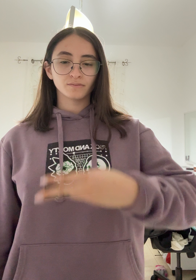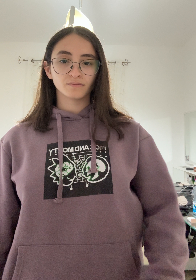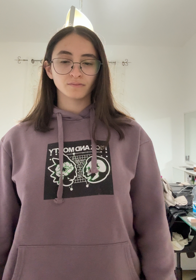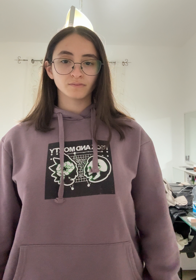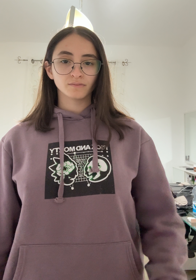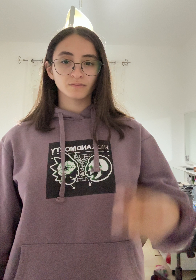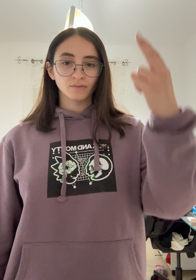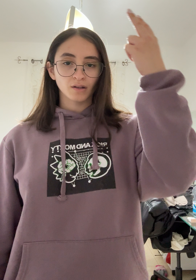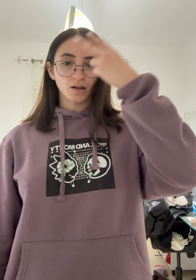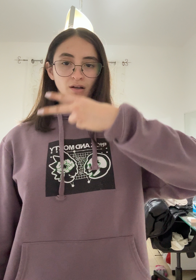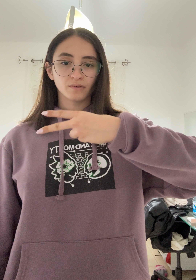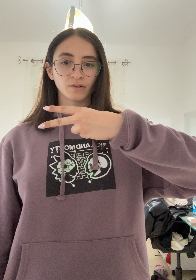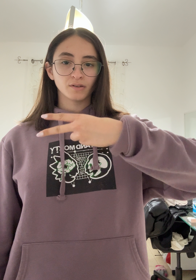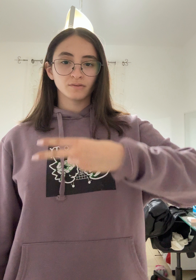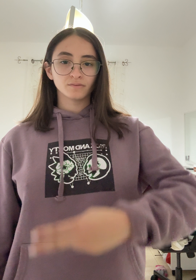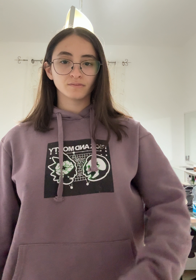להבין